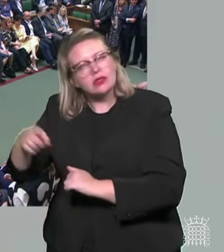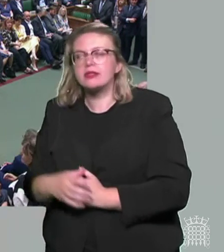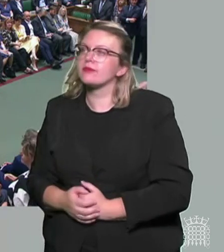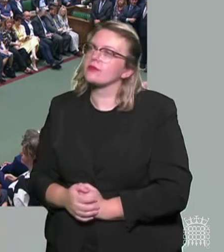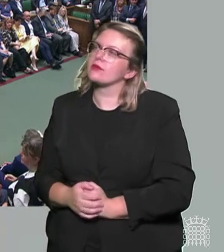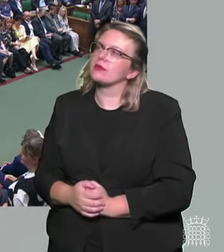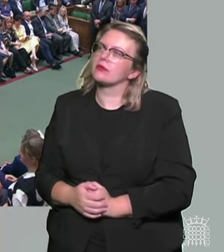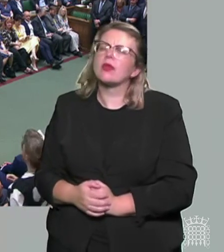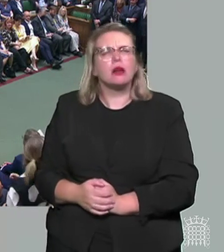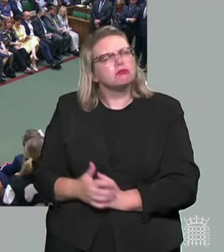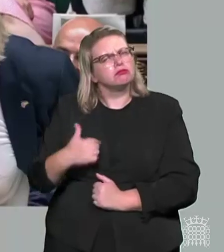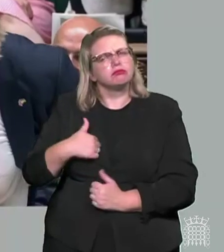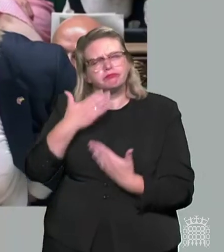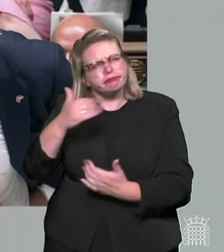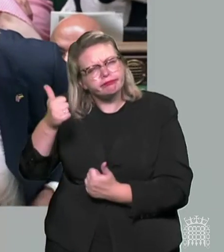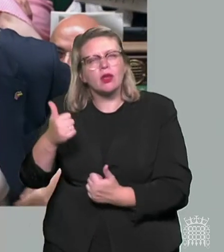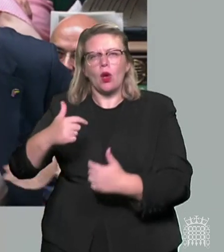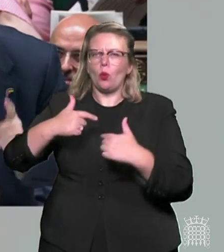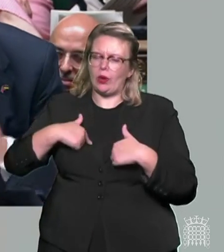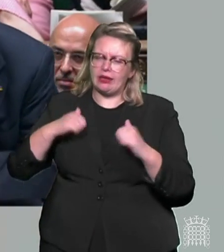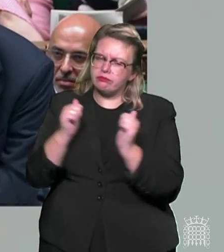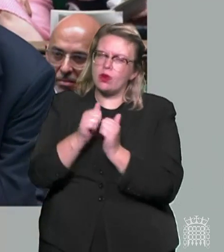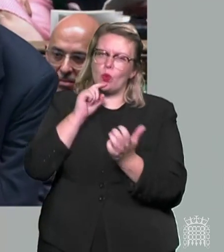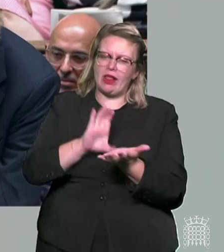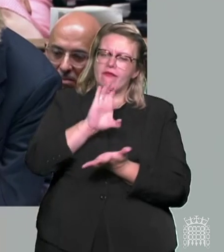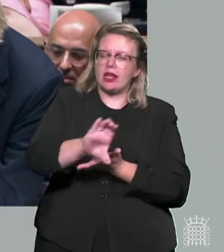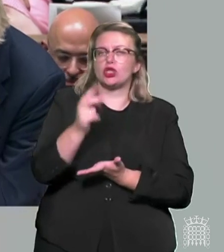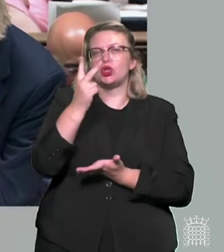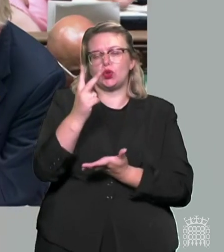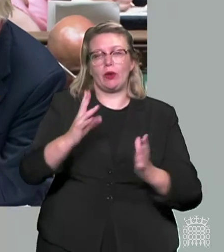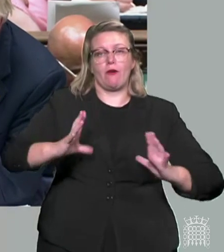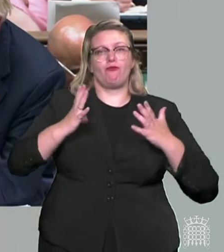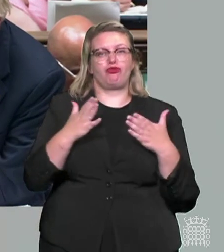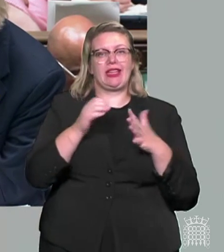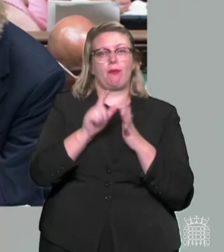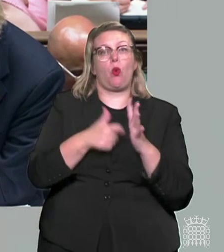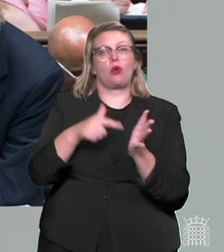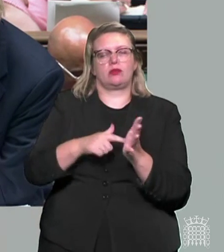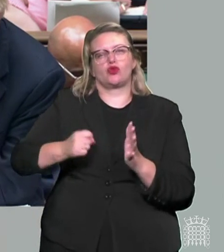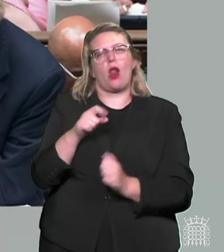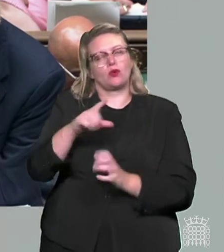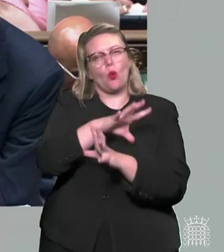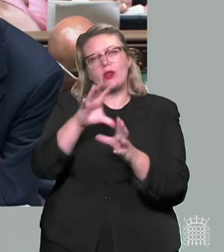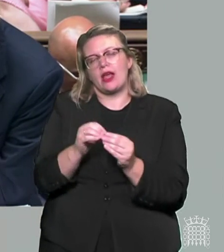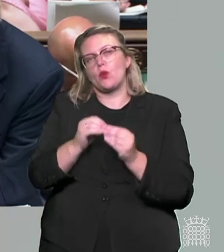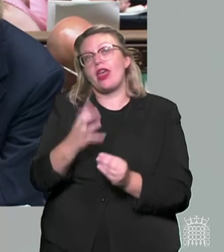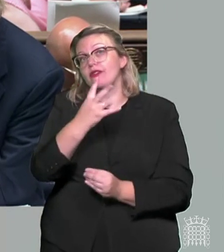I can confirm that we are committed to funding two new green freeports in Scotland to the tune of £52 million.